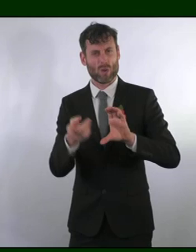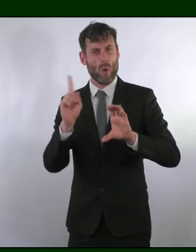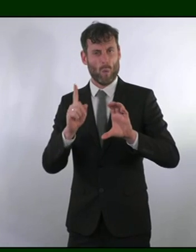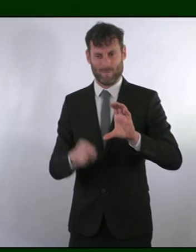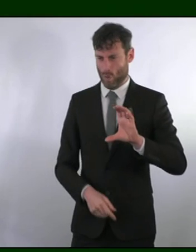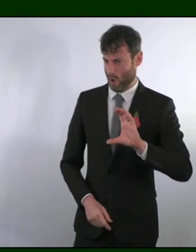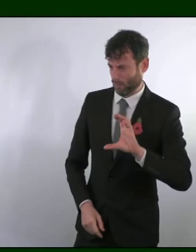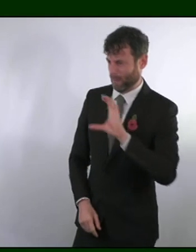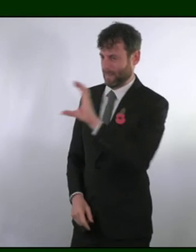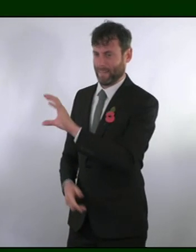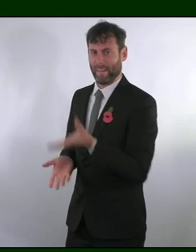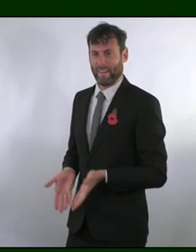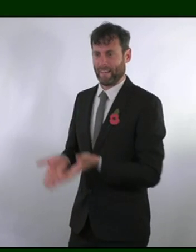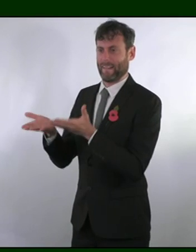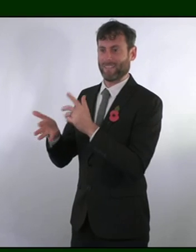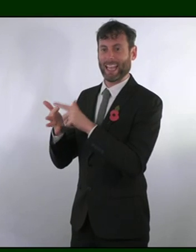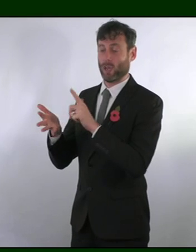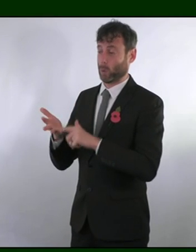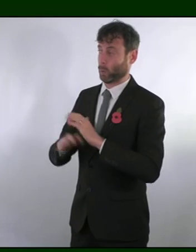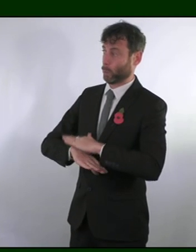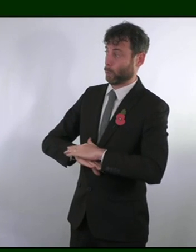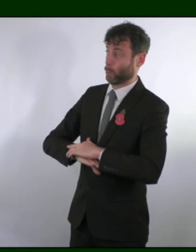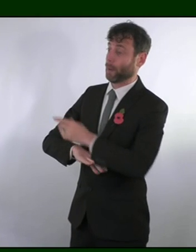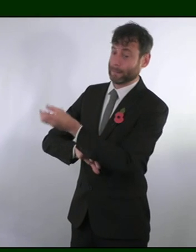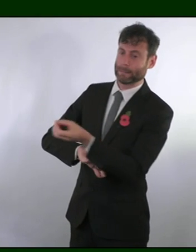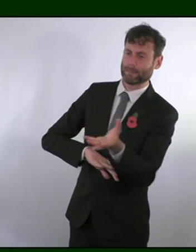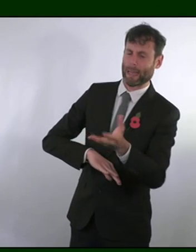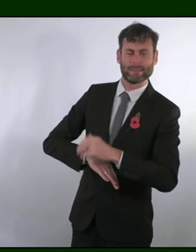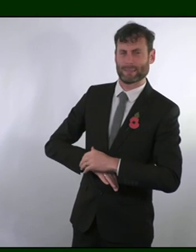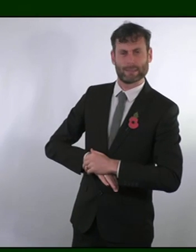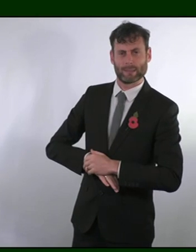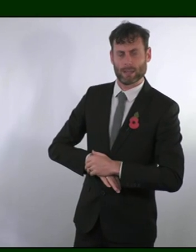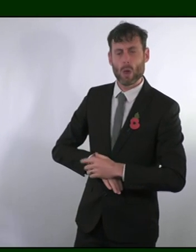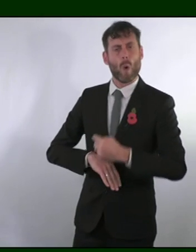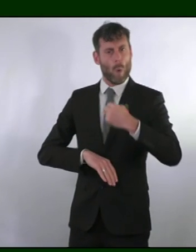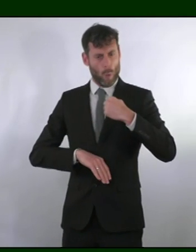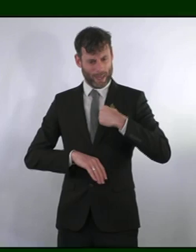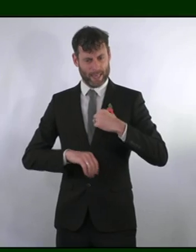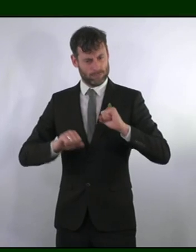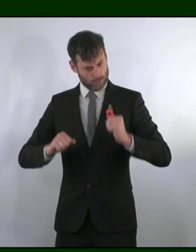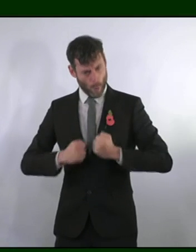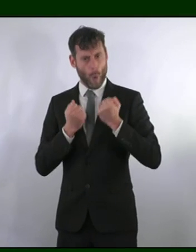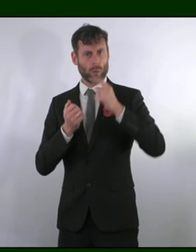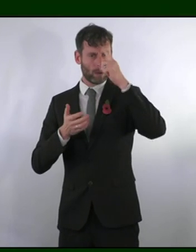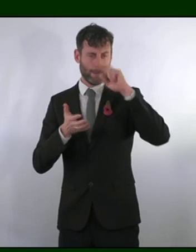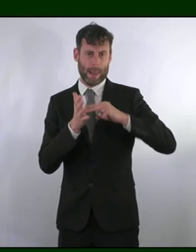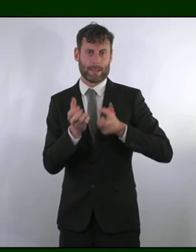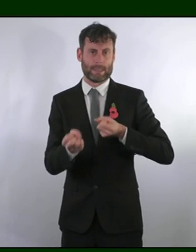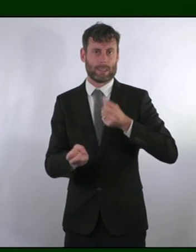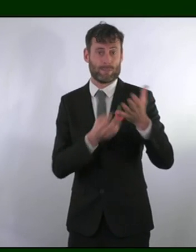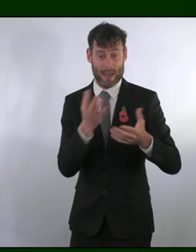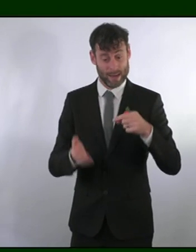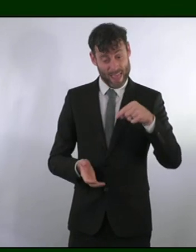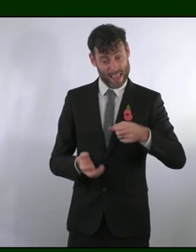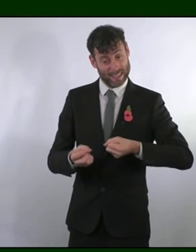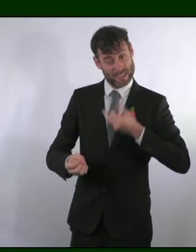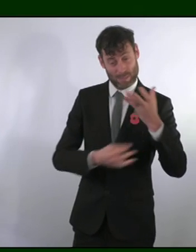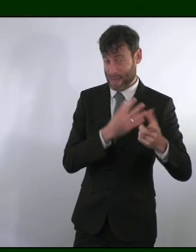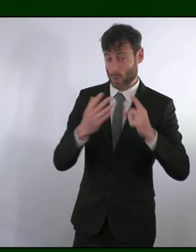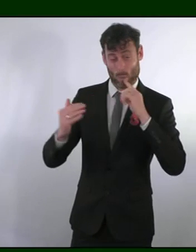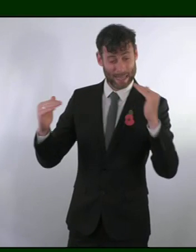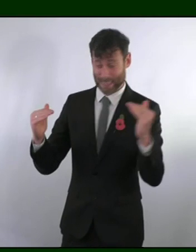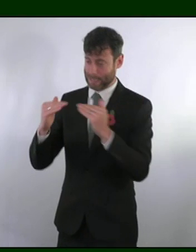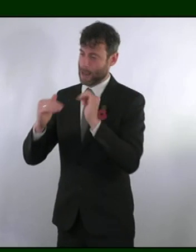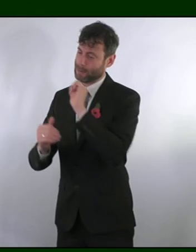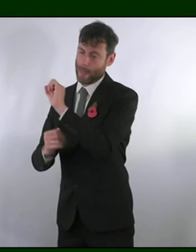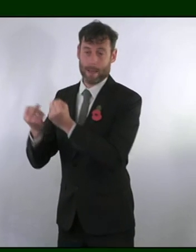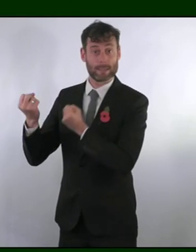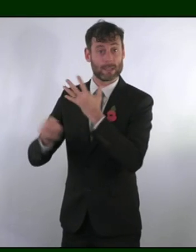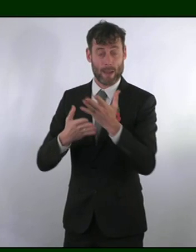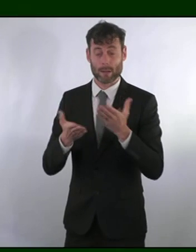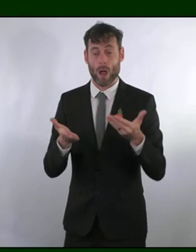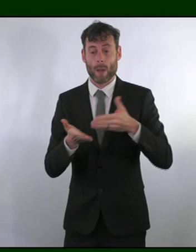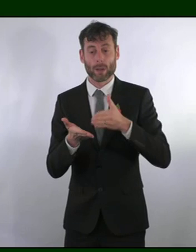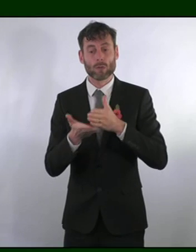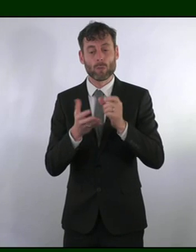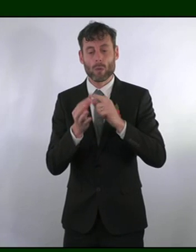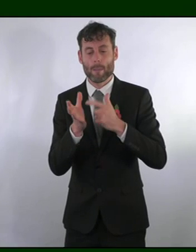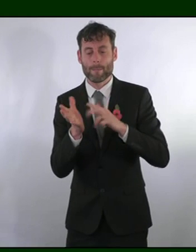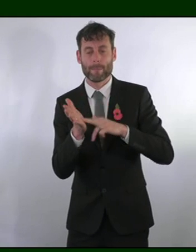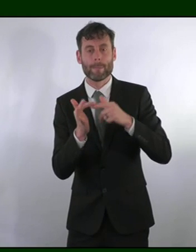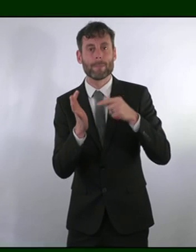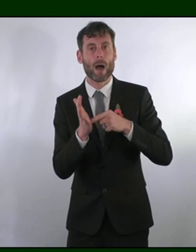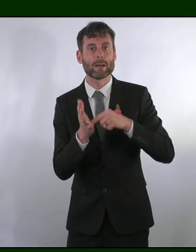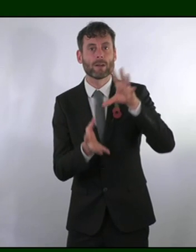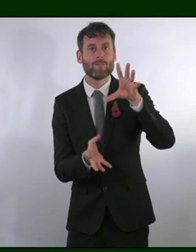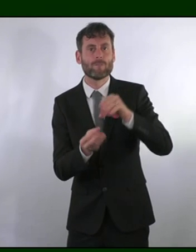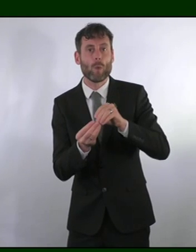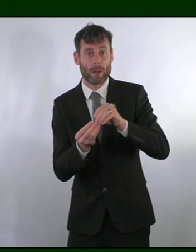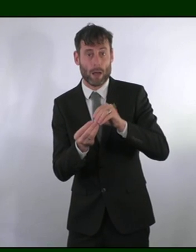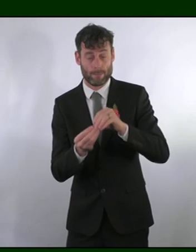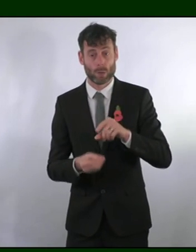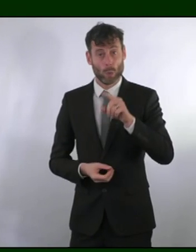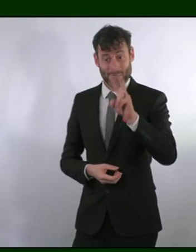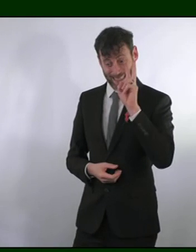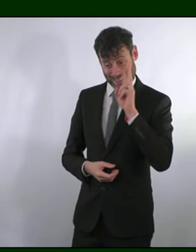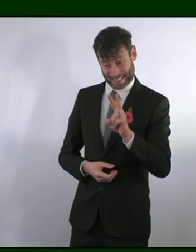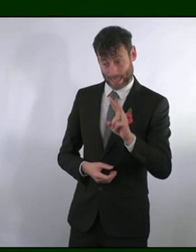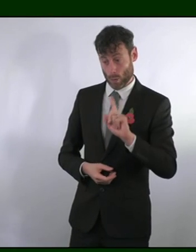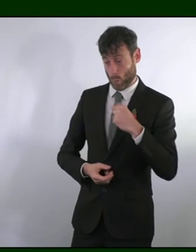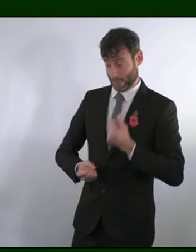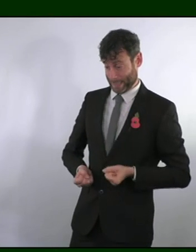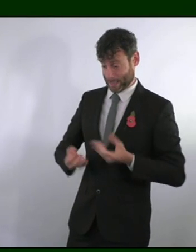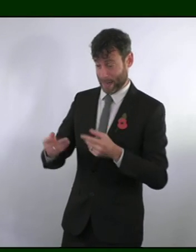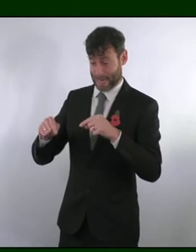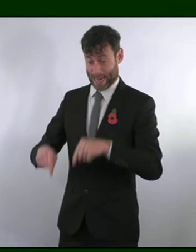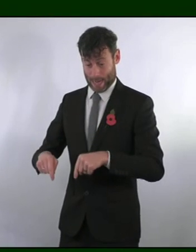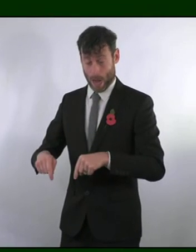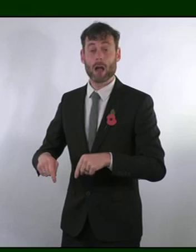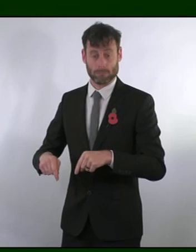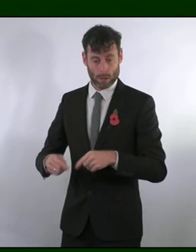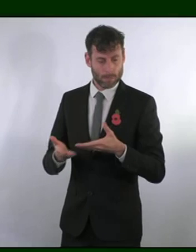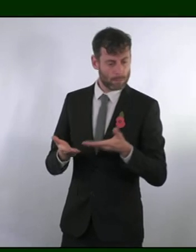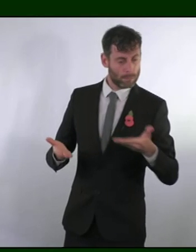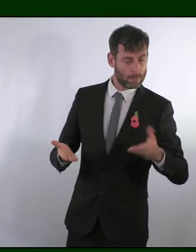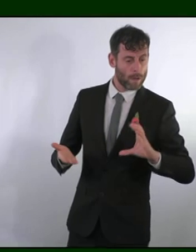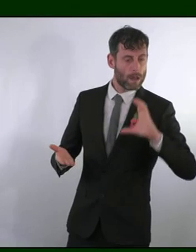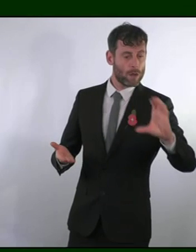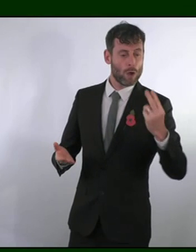The quantum will be identical and, in addition, through the Barnett formula, the UK Government have already given the Welsh Government £2.4 billion in capital funding alone this year.